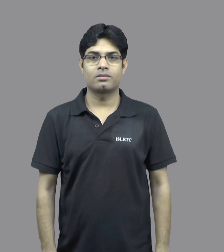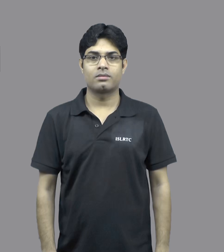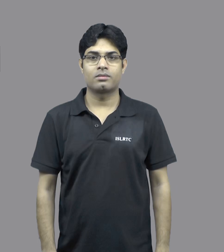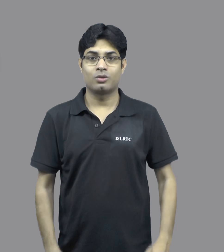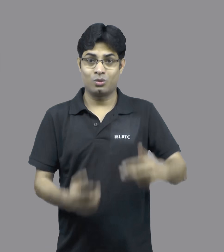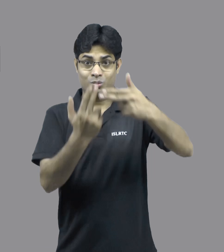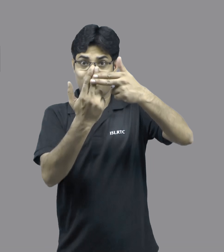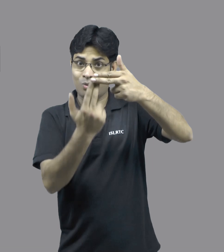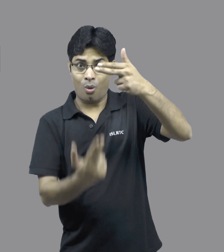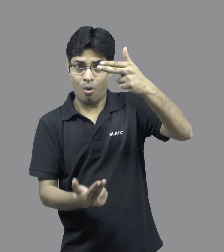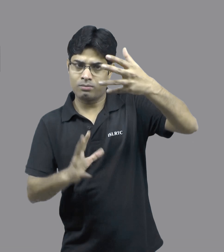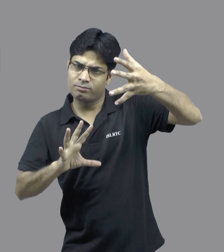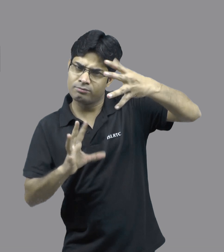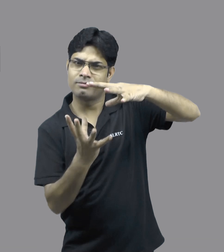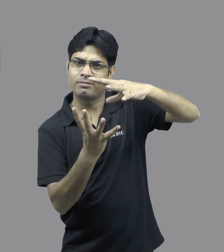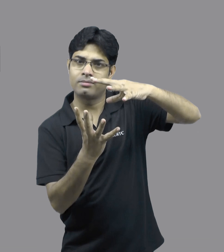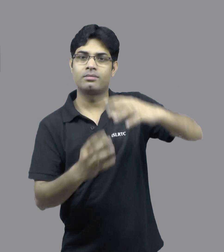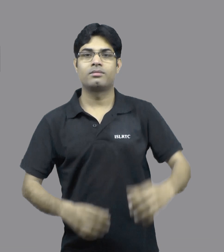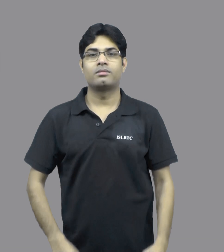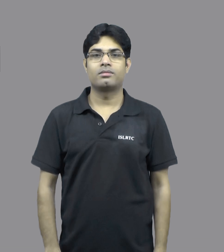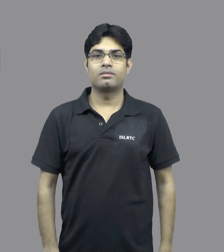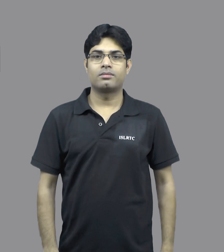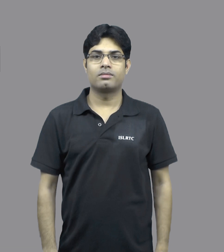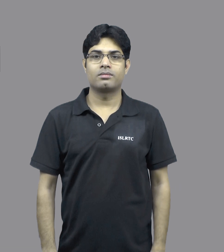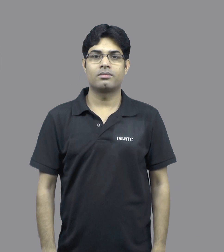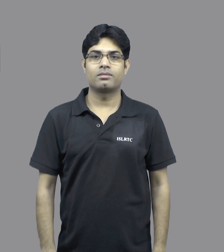Summary